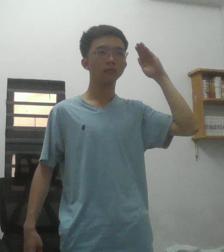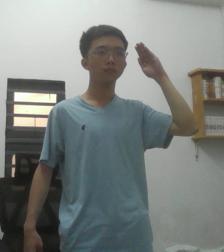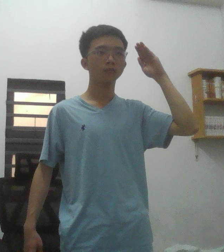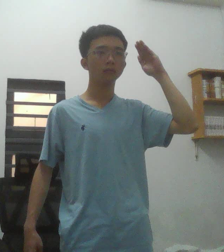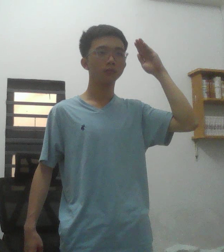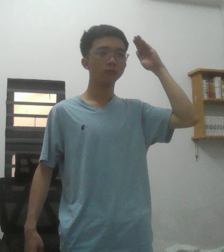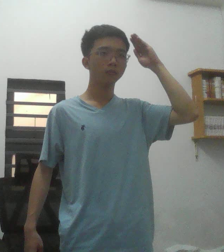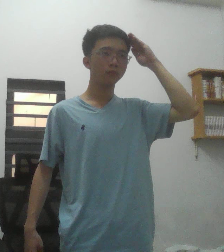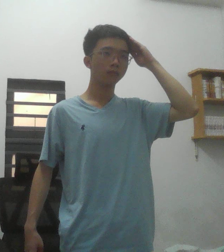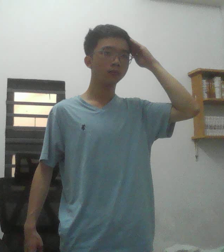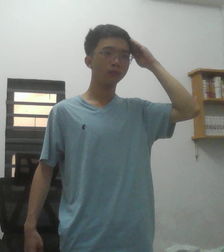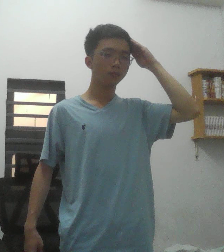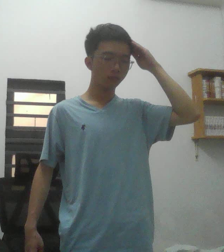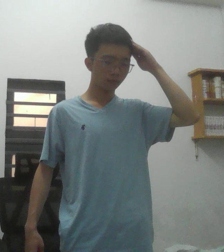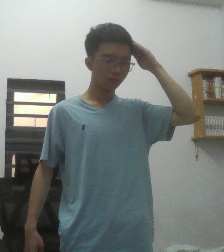biet